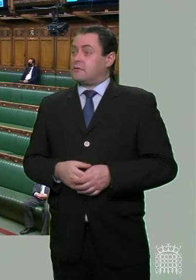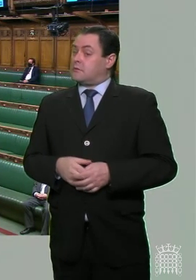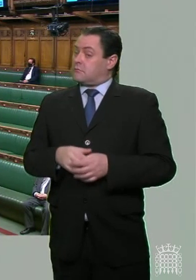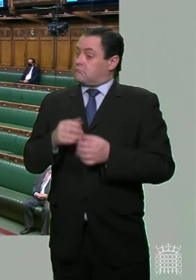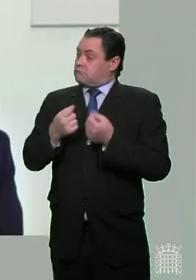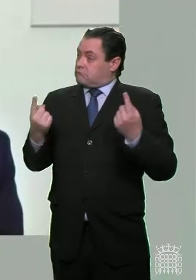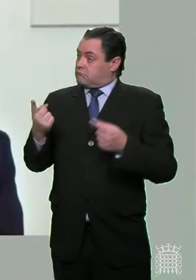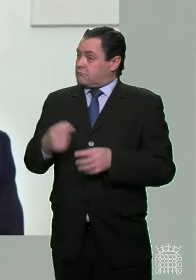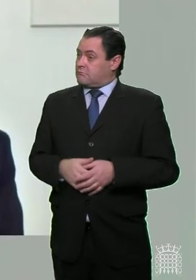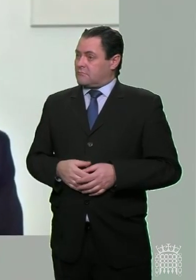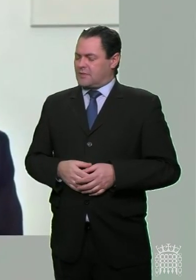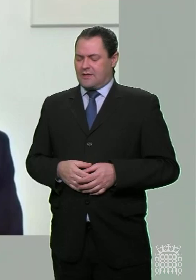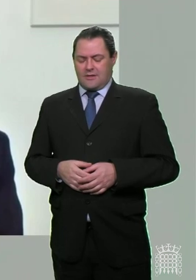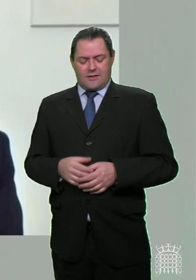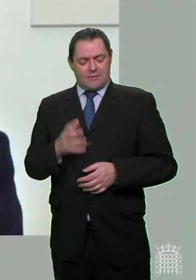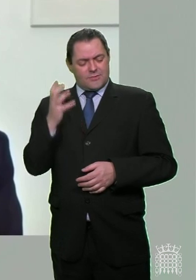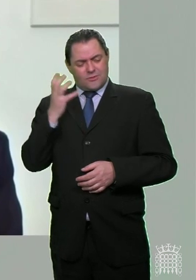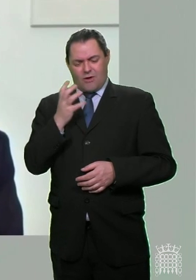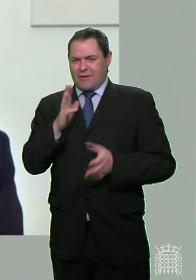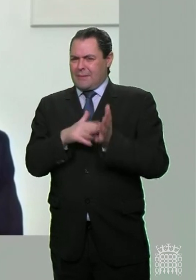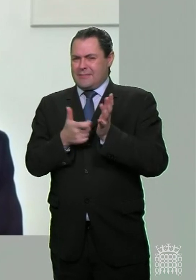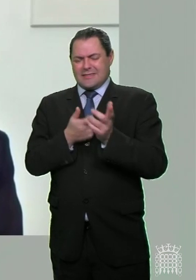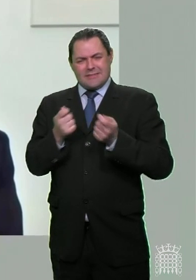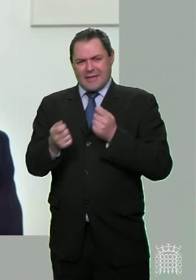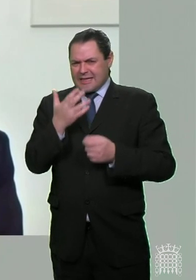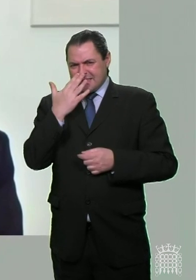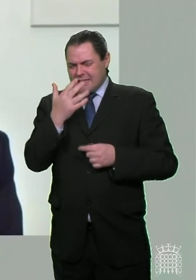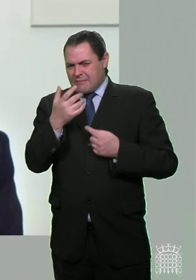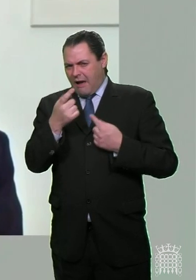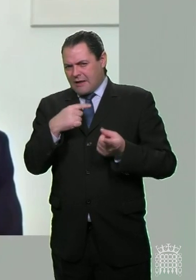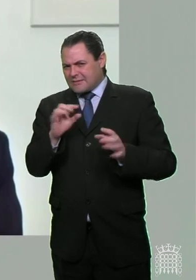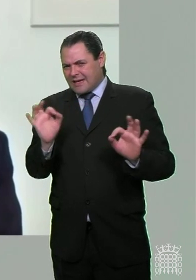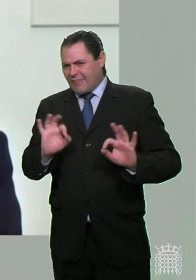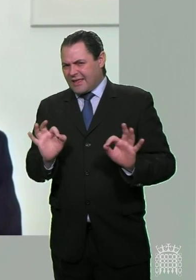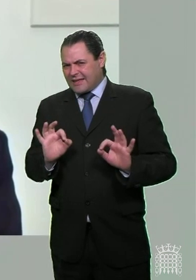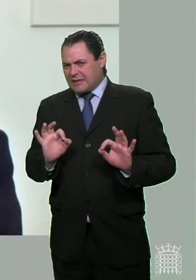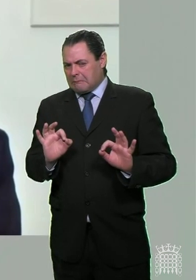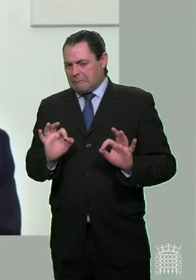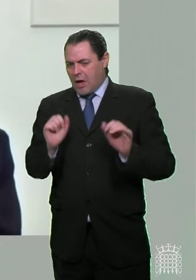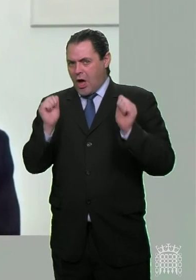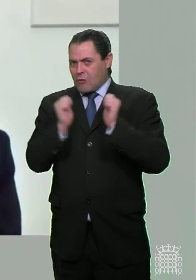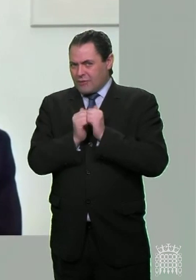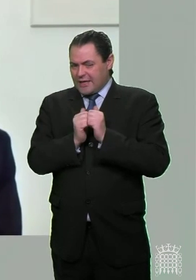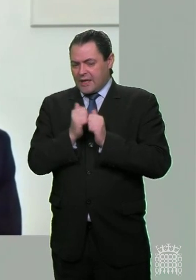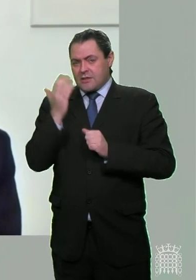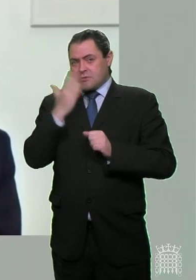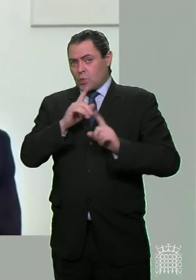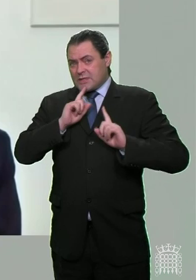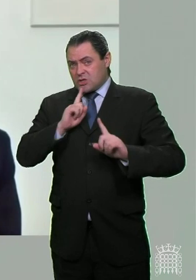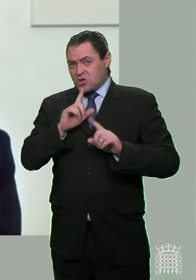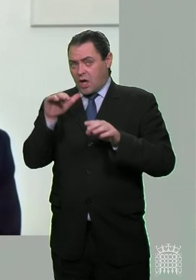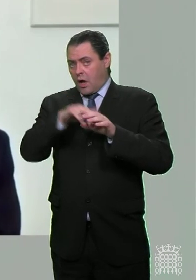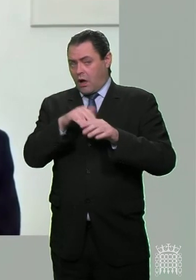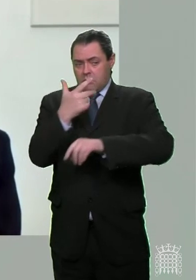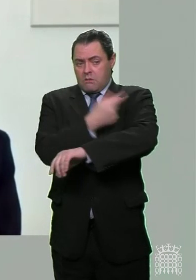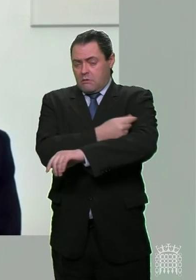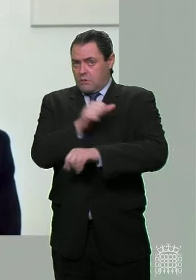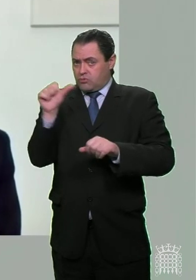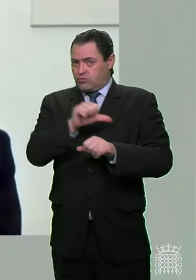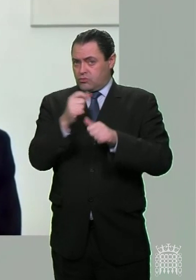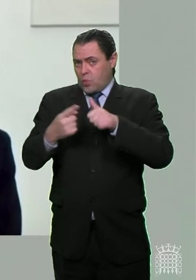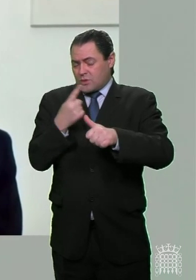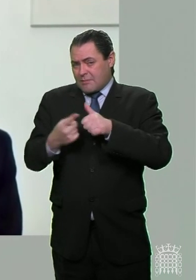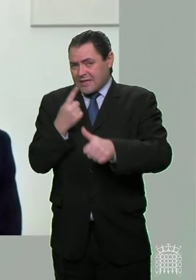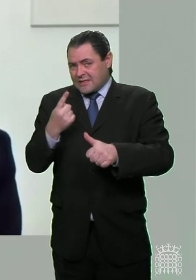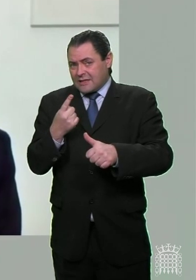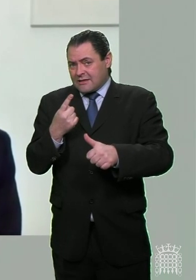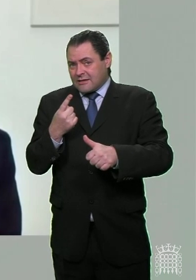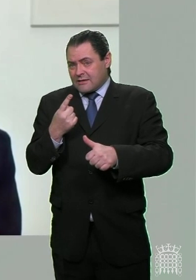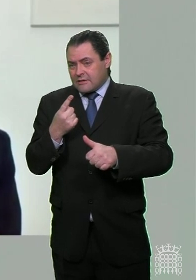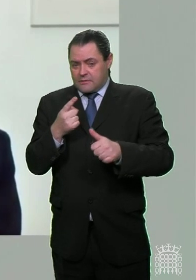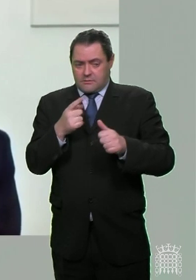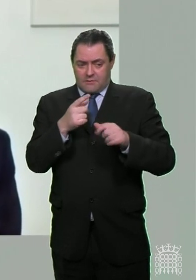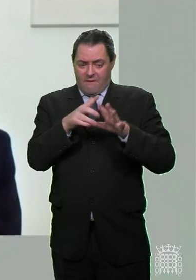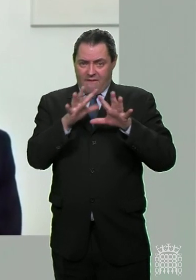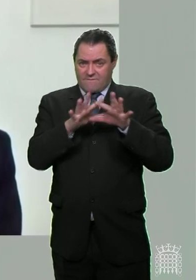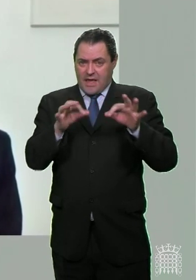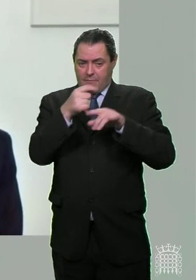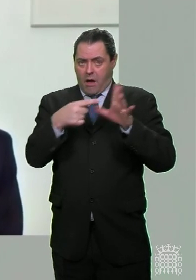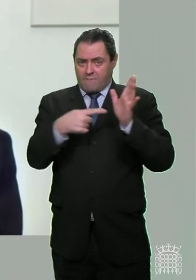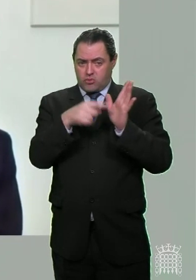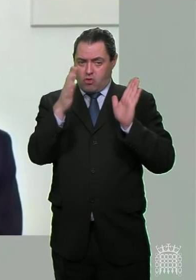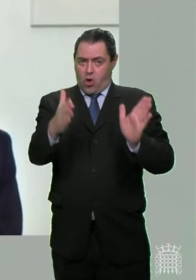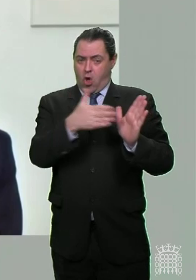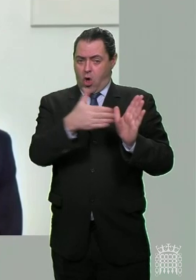I am sorry, but I am none the wiser as to whether the Prime Minister agrees with me that school teachers and school staff should be vaccinated, taking advantage of the February half-term.